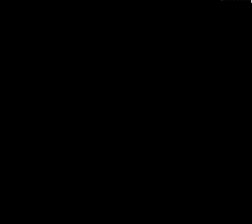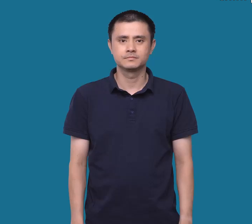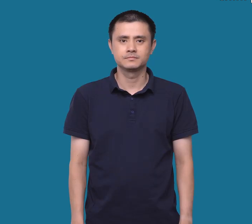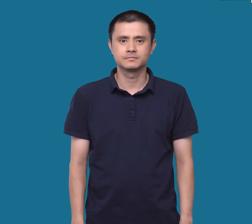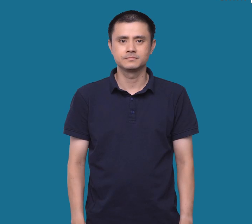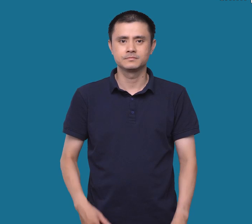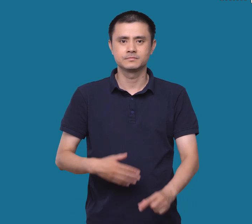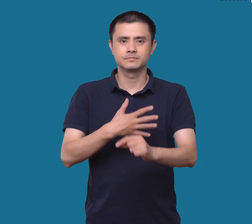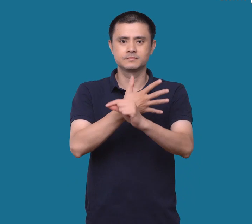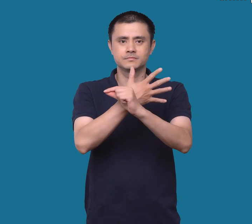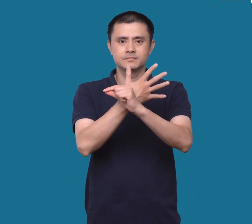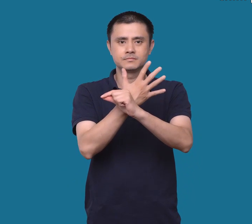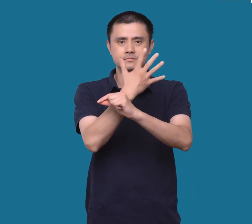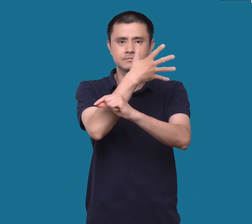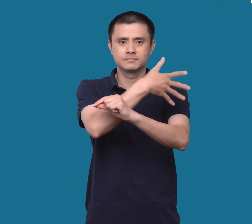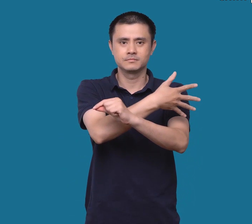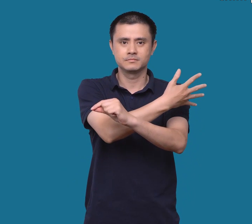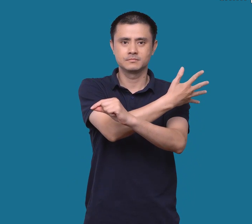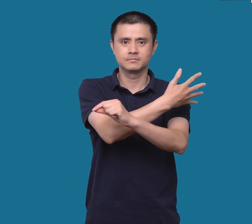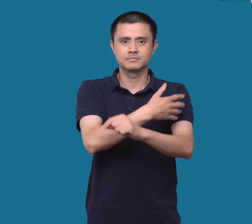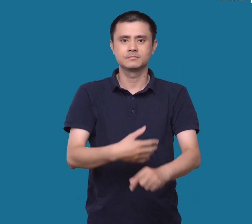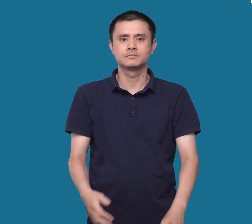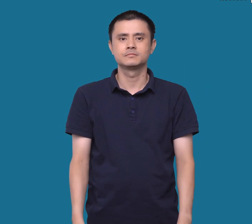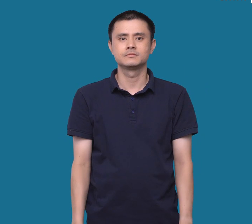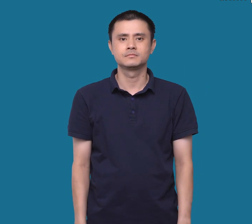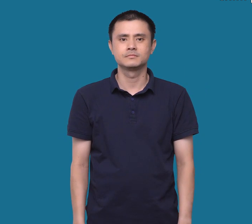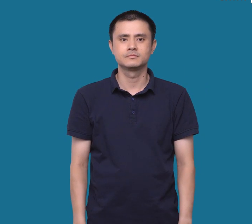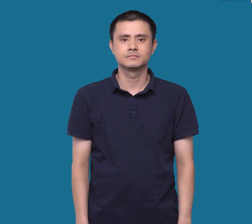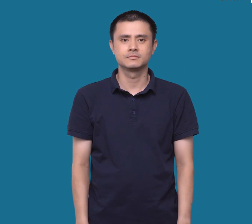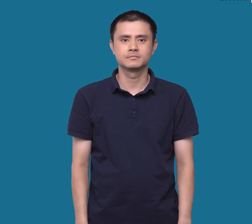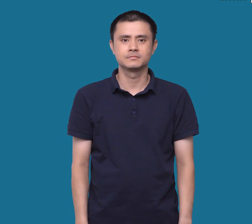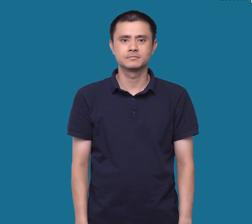chim phượng hoàng